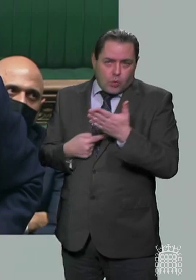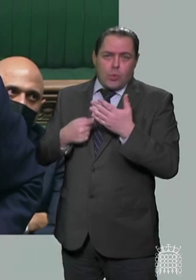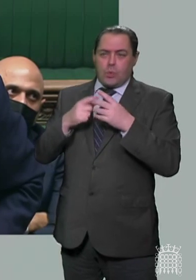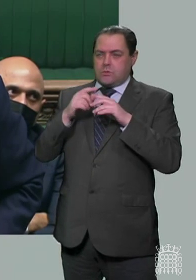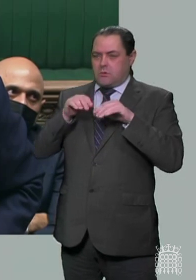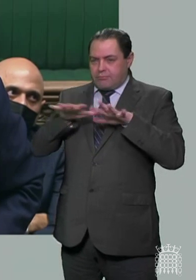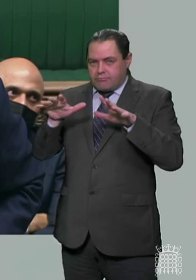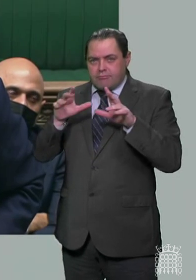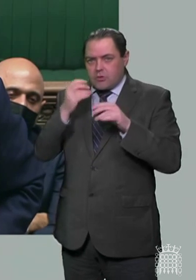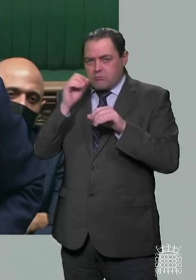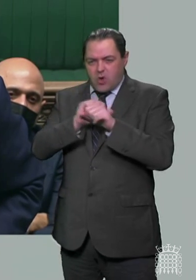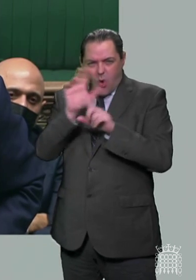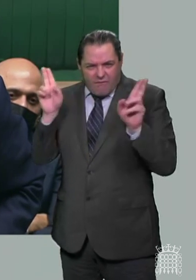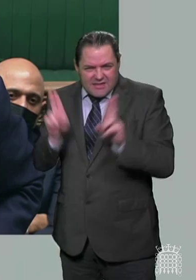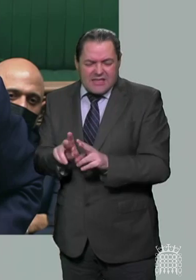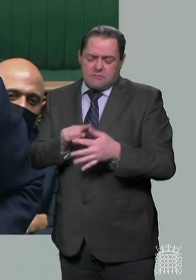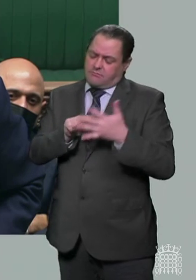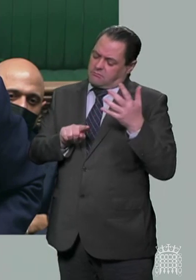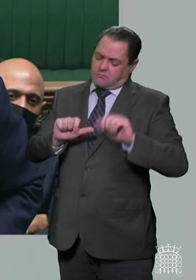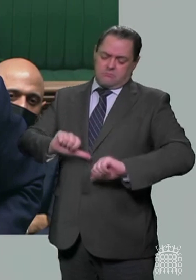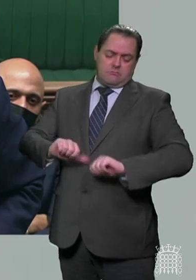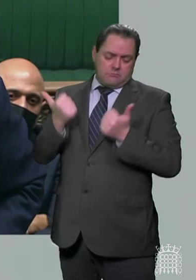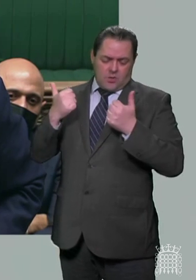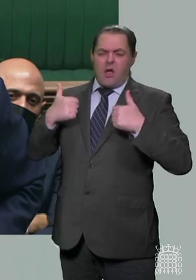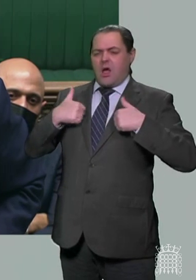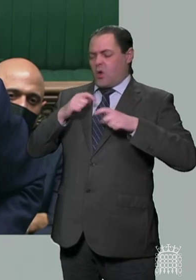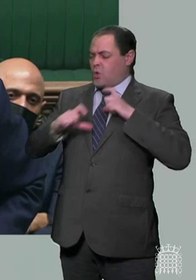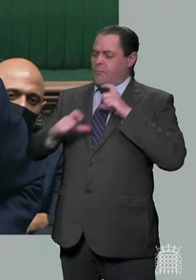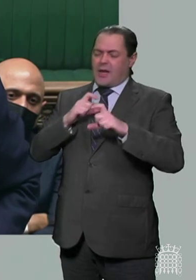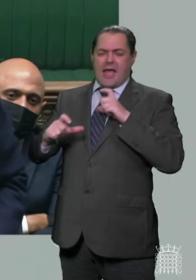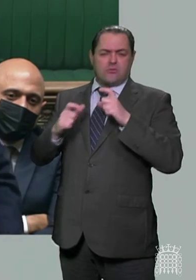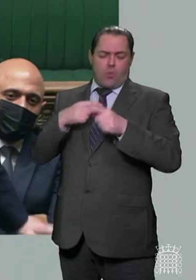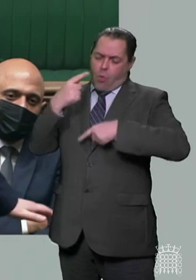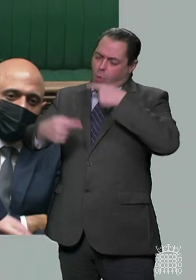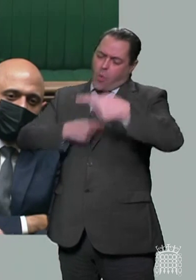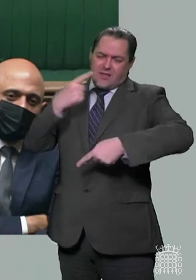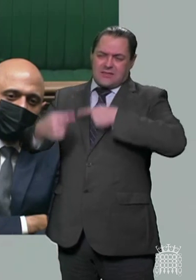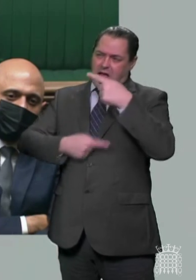They have done a fantastic job. We communicate with them the whole time.